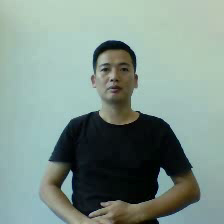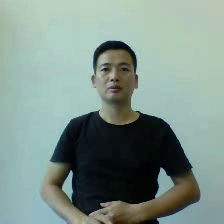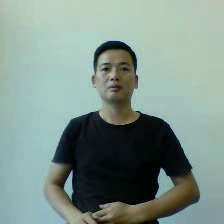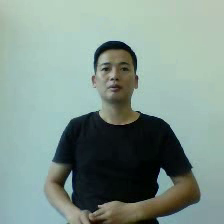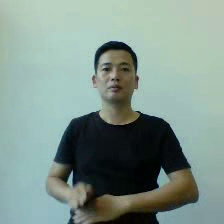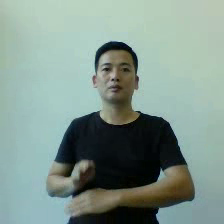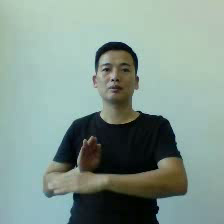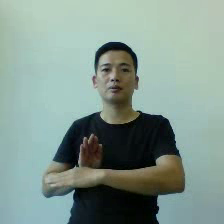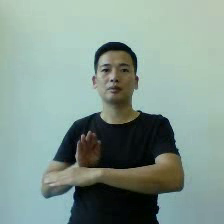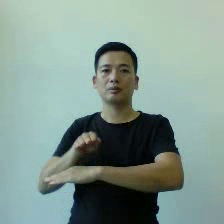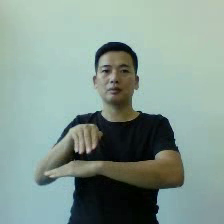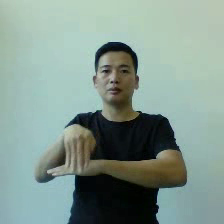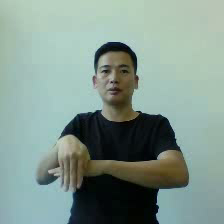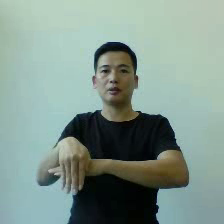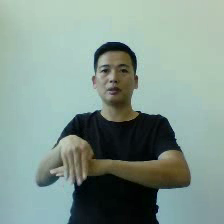Chiều